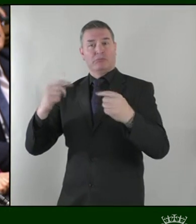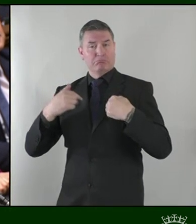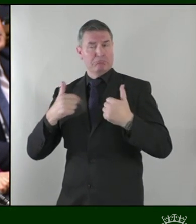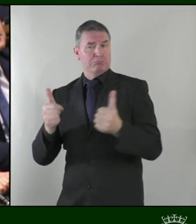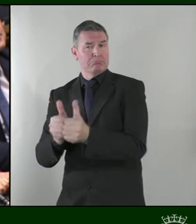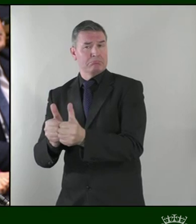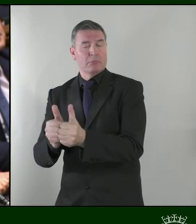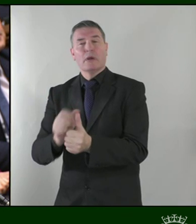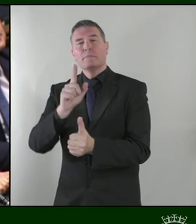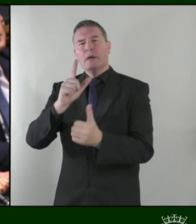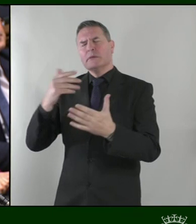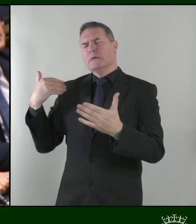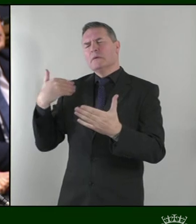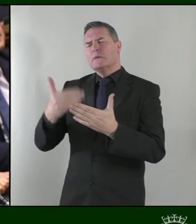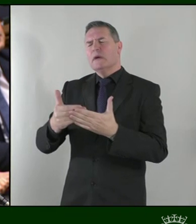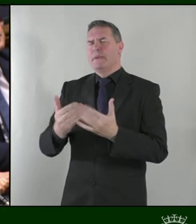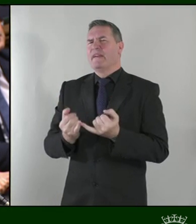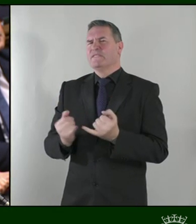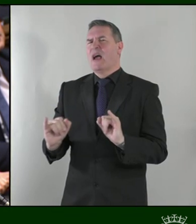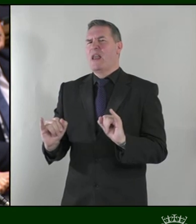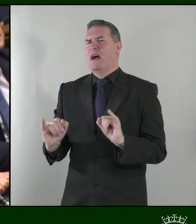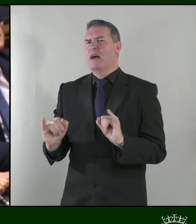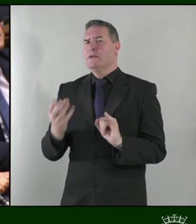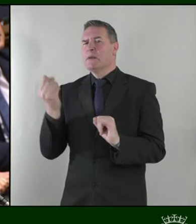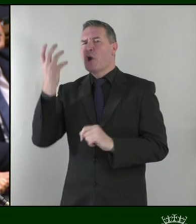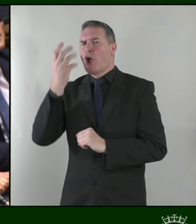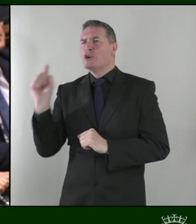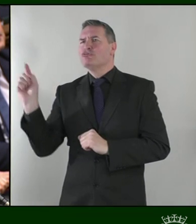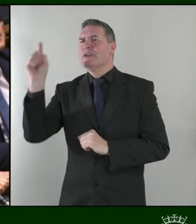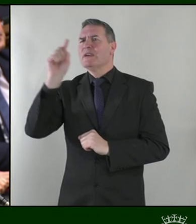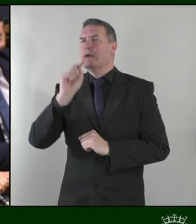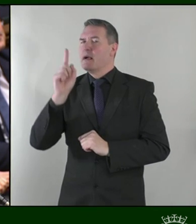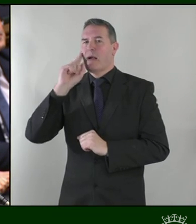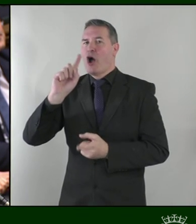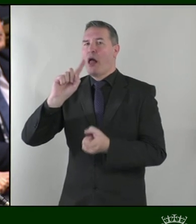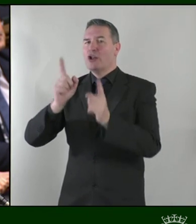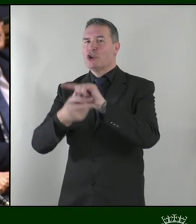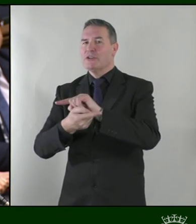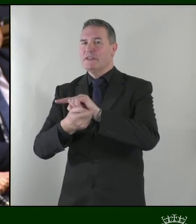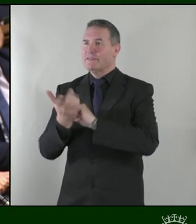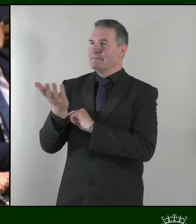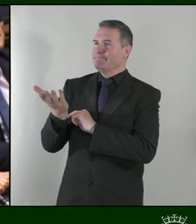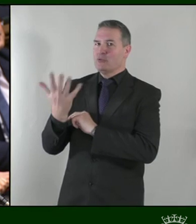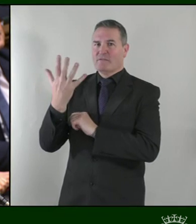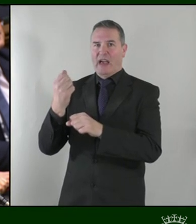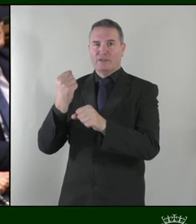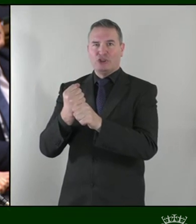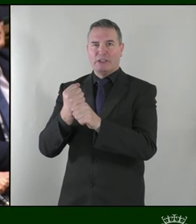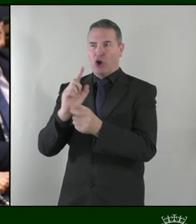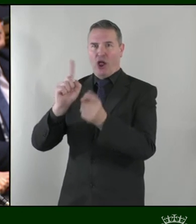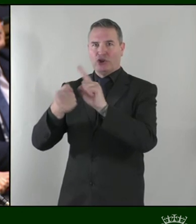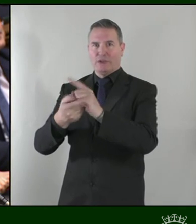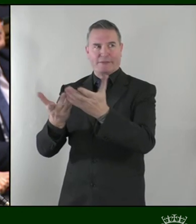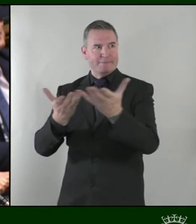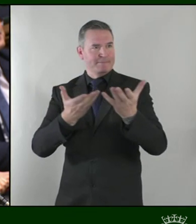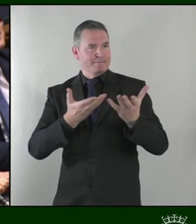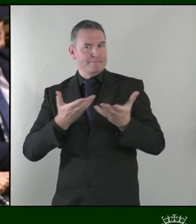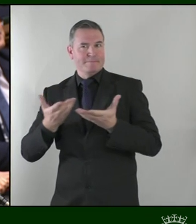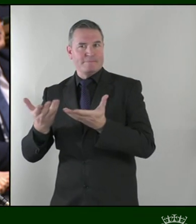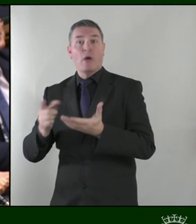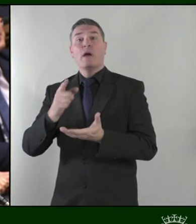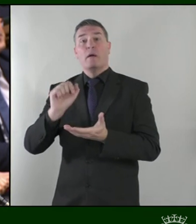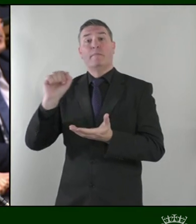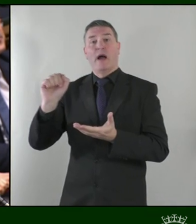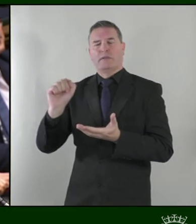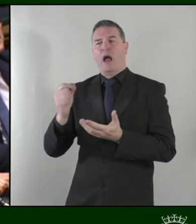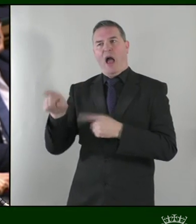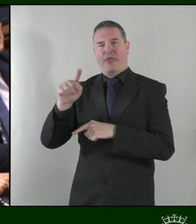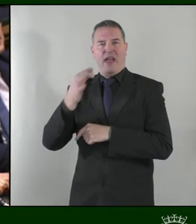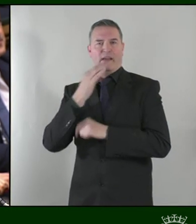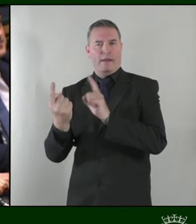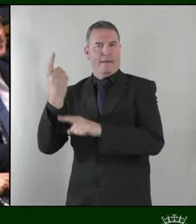What has happened, I am afraid, is a failure of like-minded countries to produce an alternative to the 5G network except that provided by high-risk vendors.